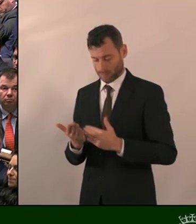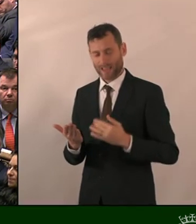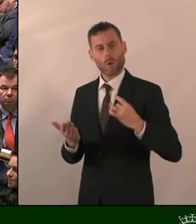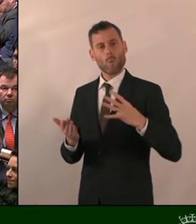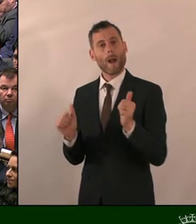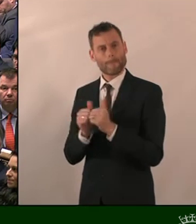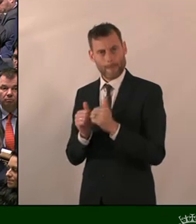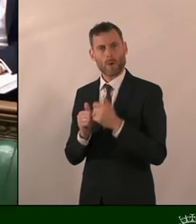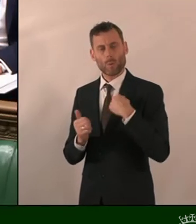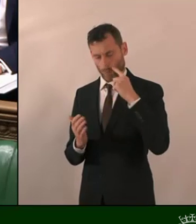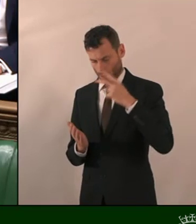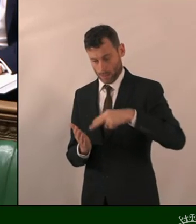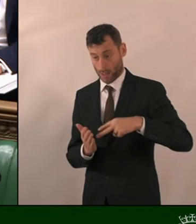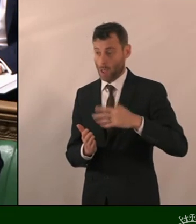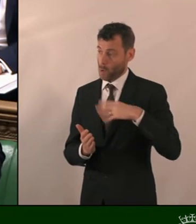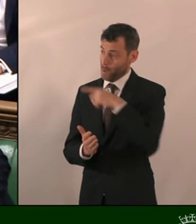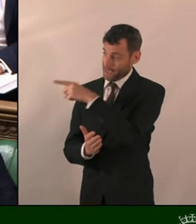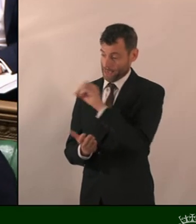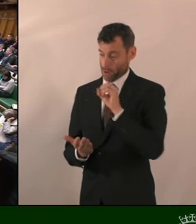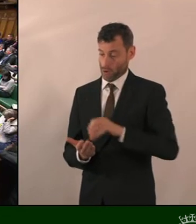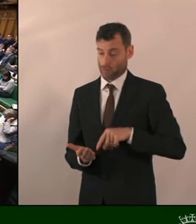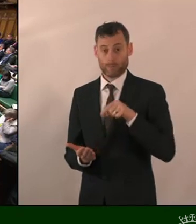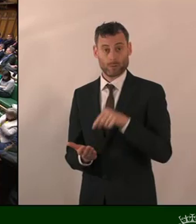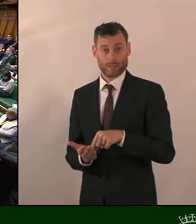I hope he will contribute to those consultations.